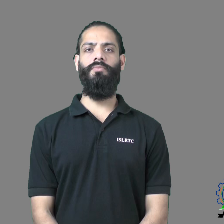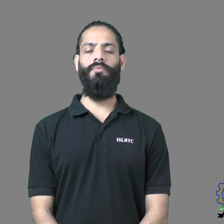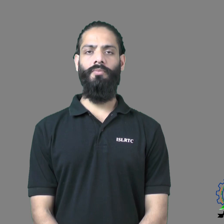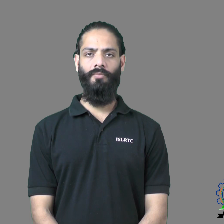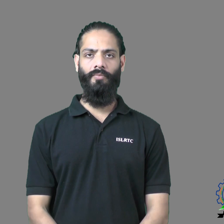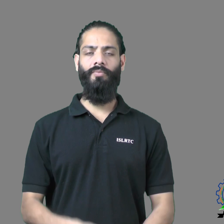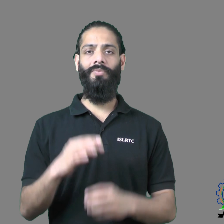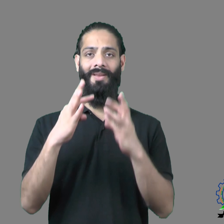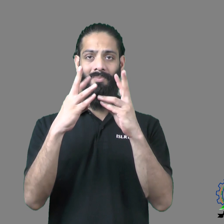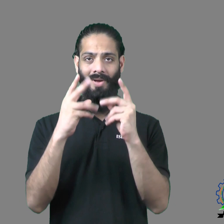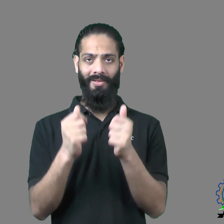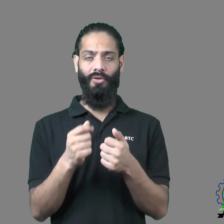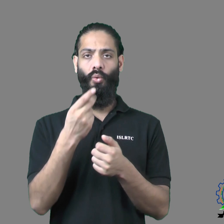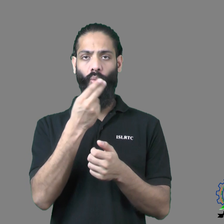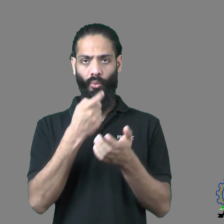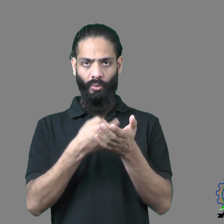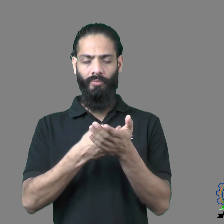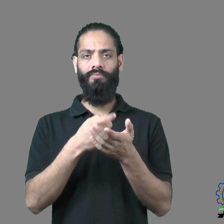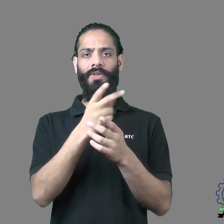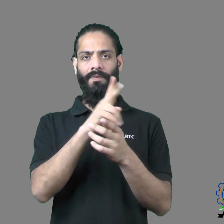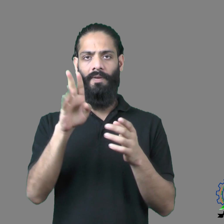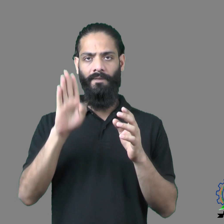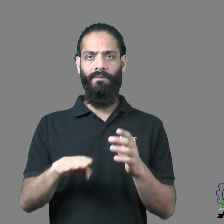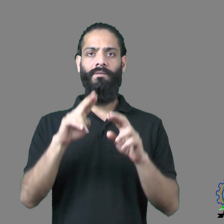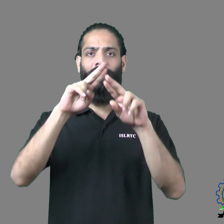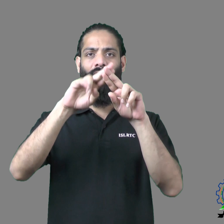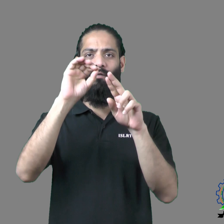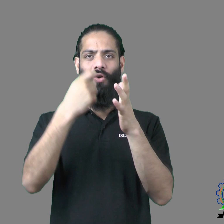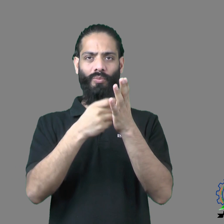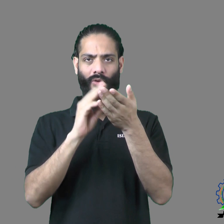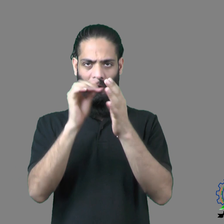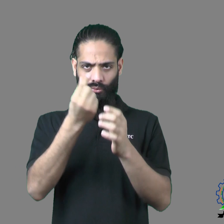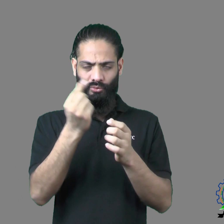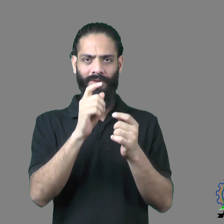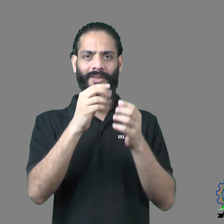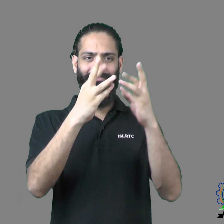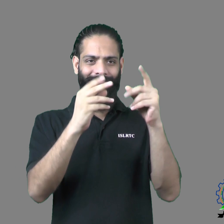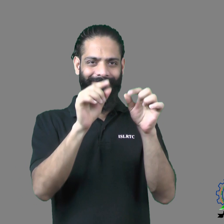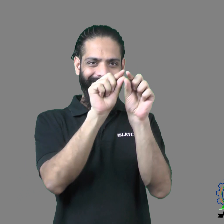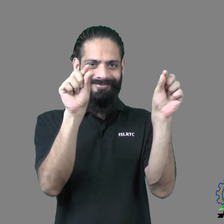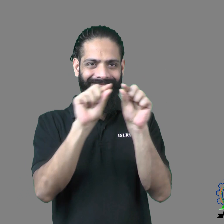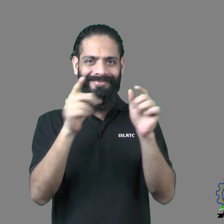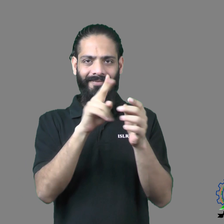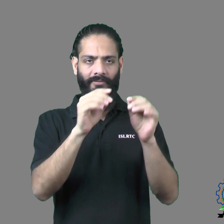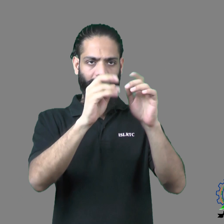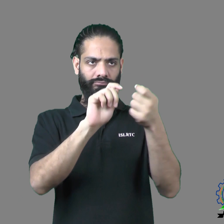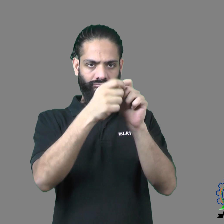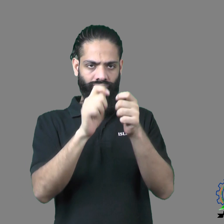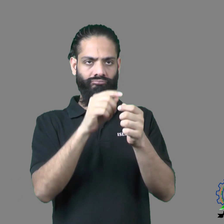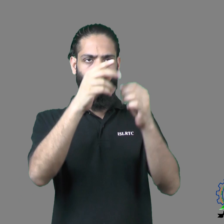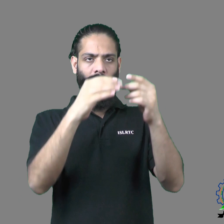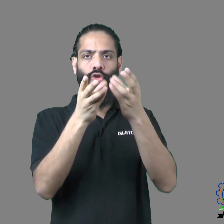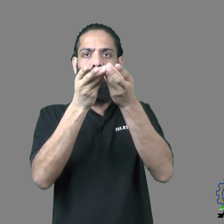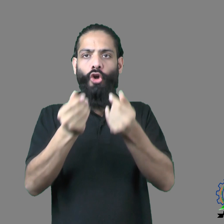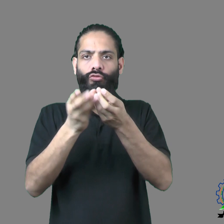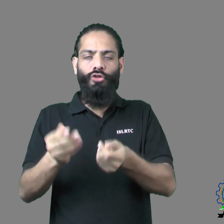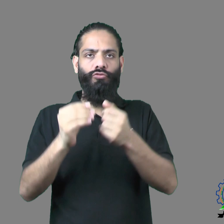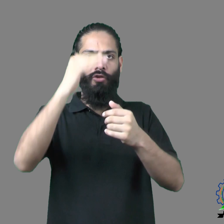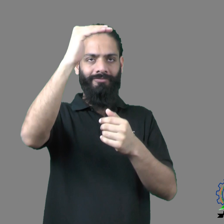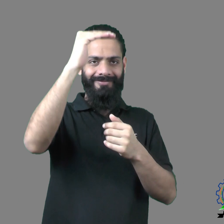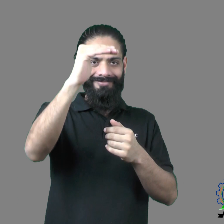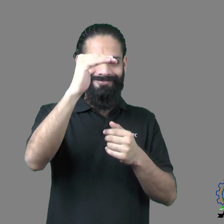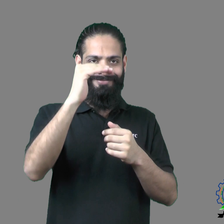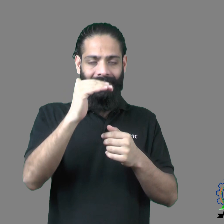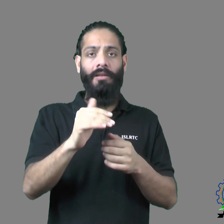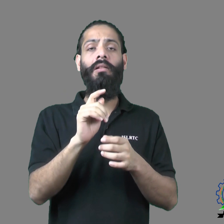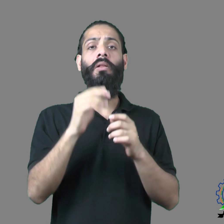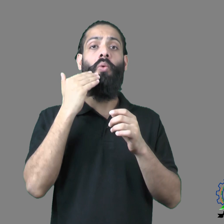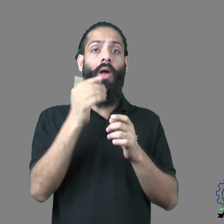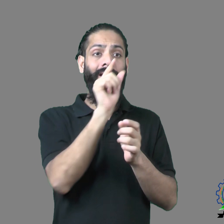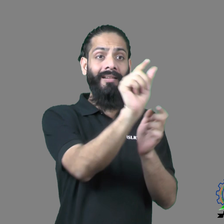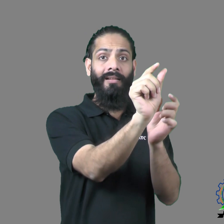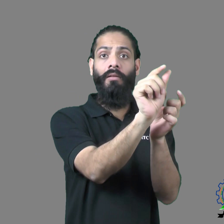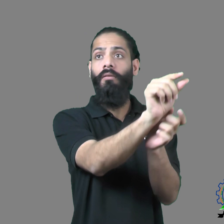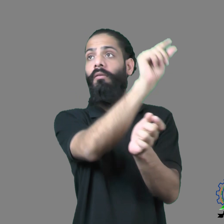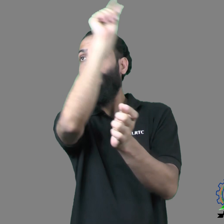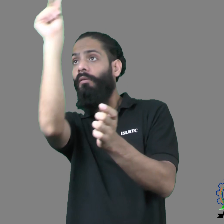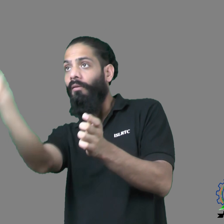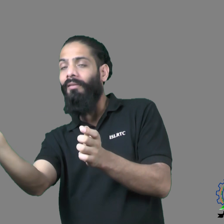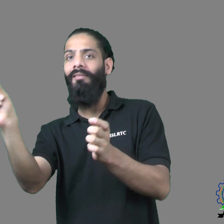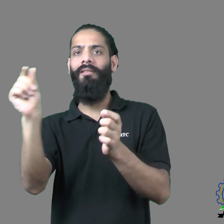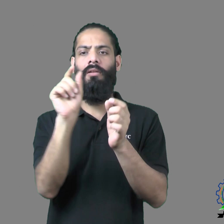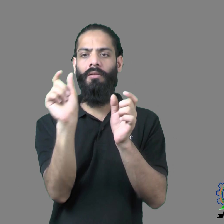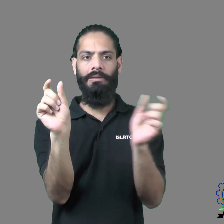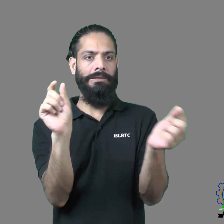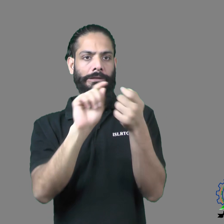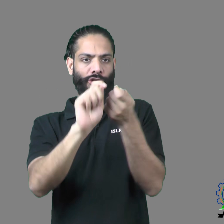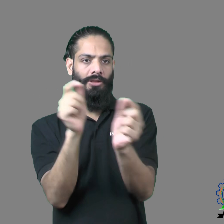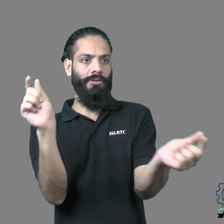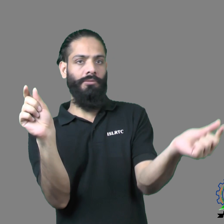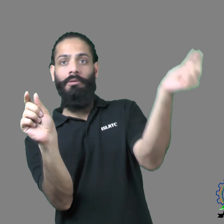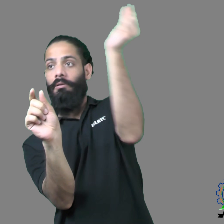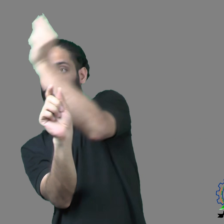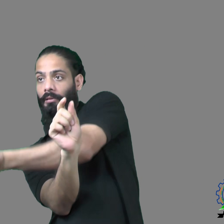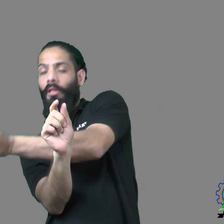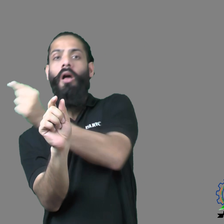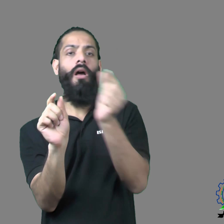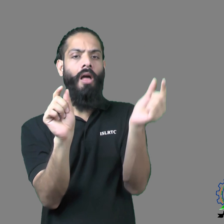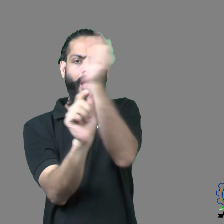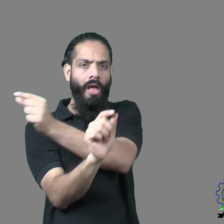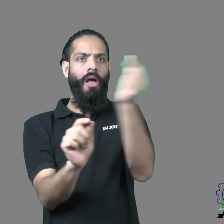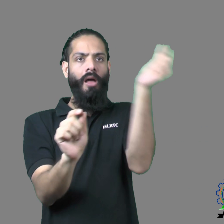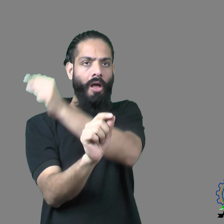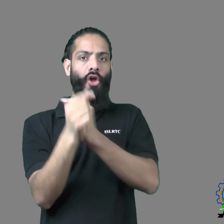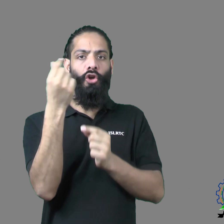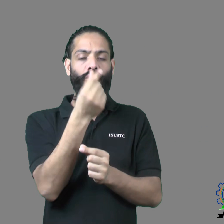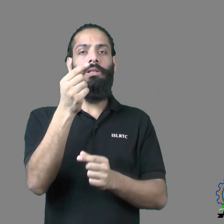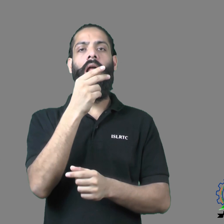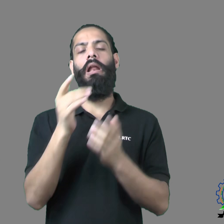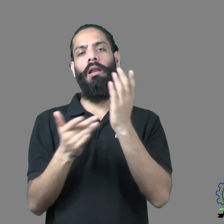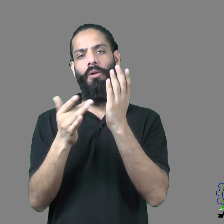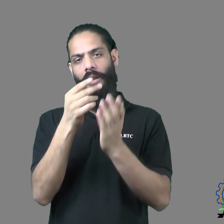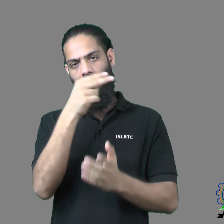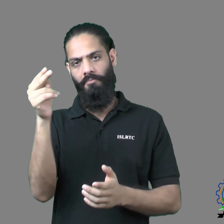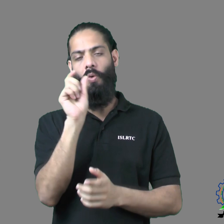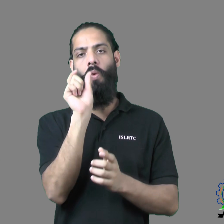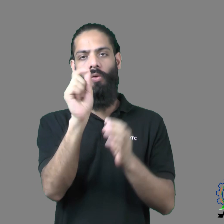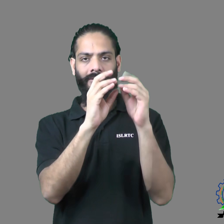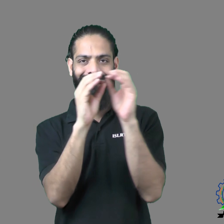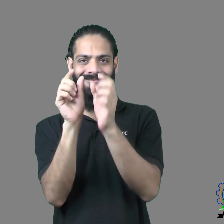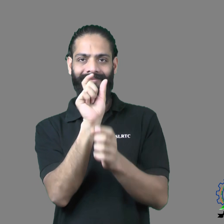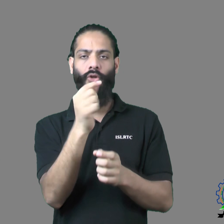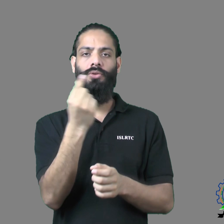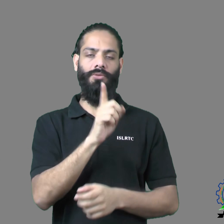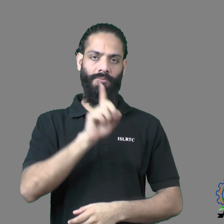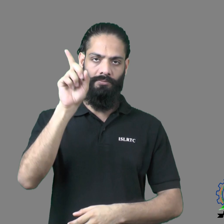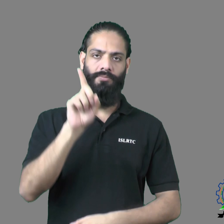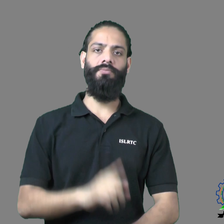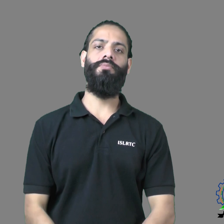Transposing